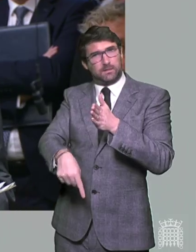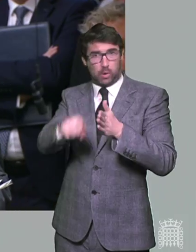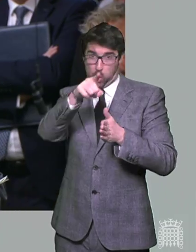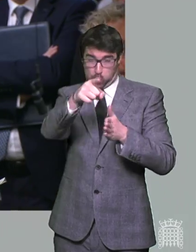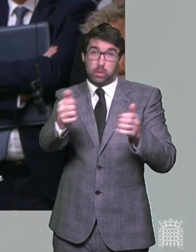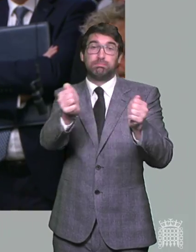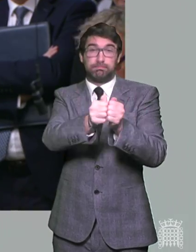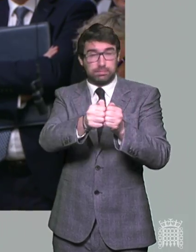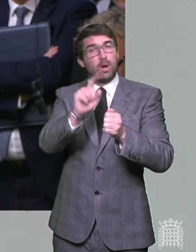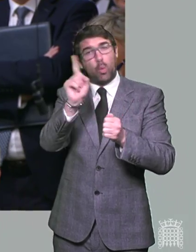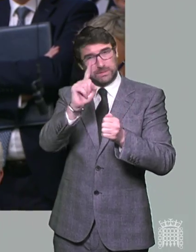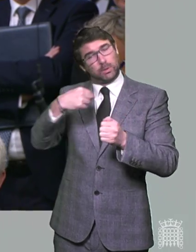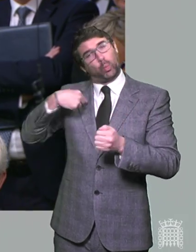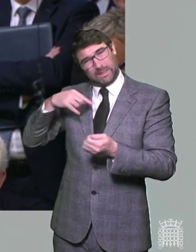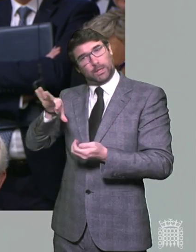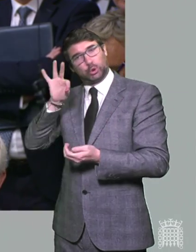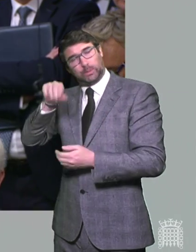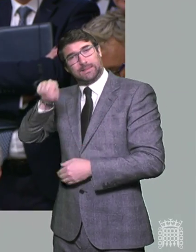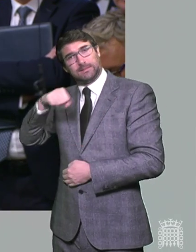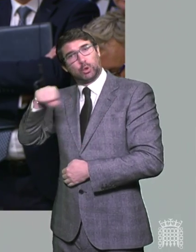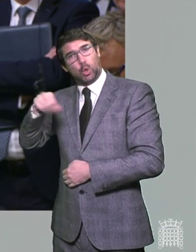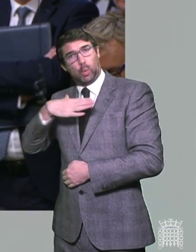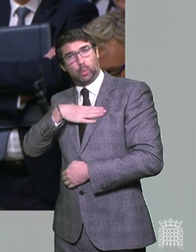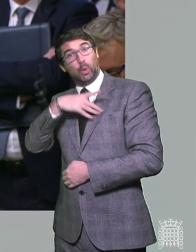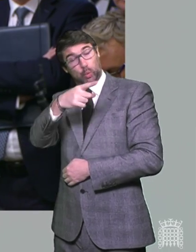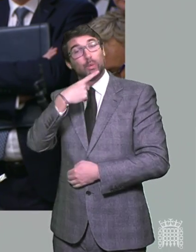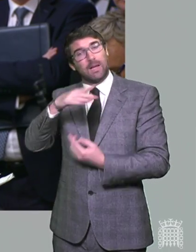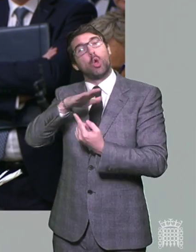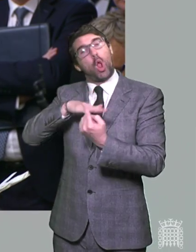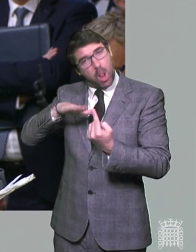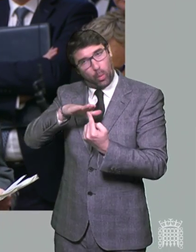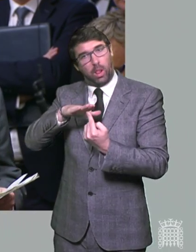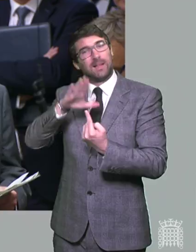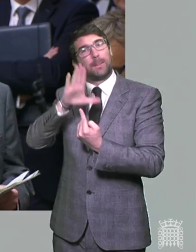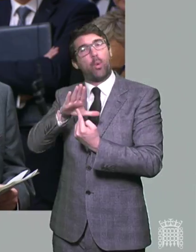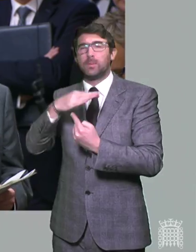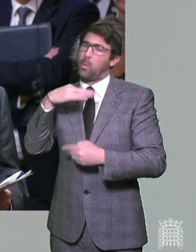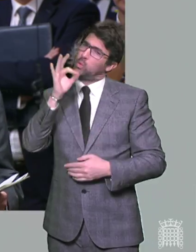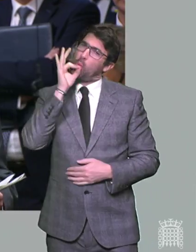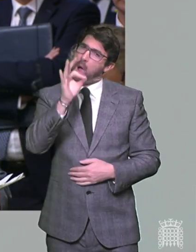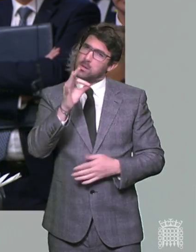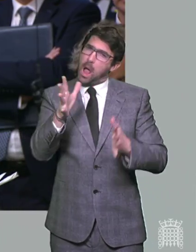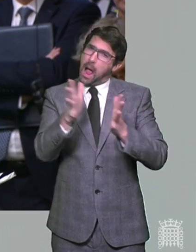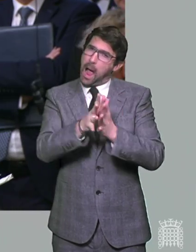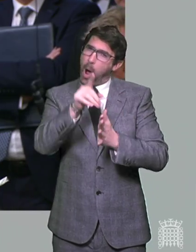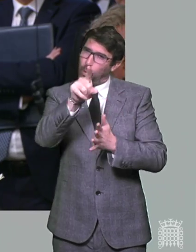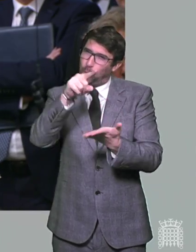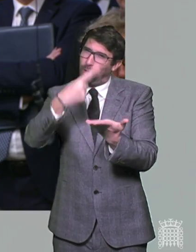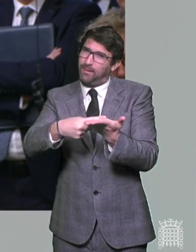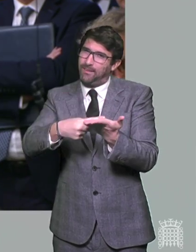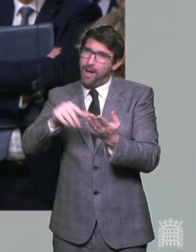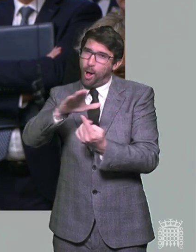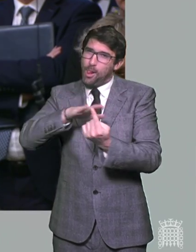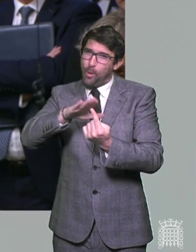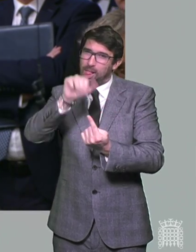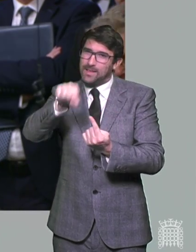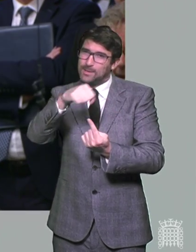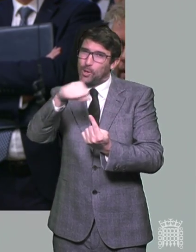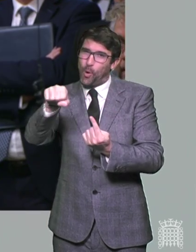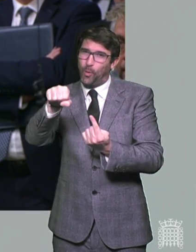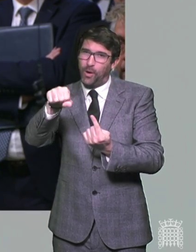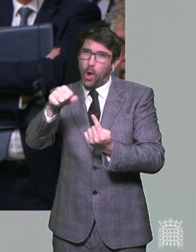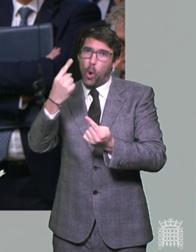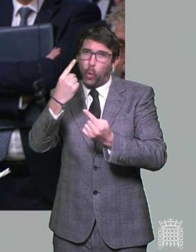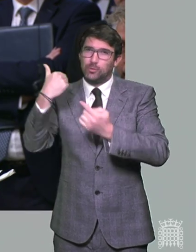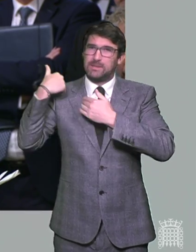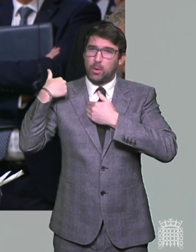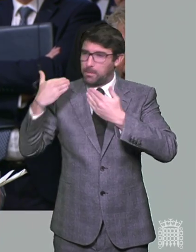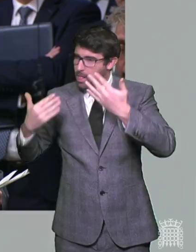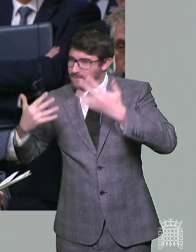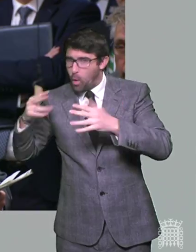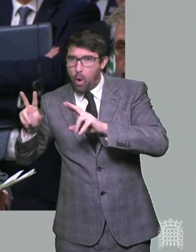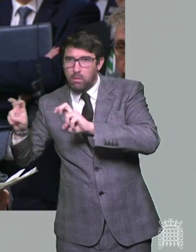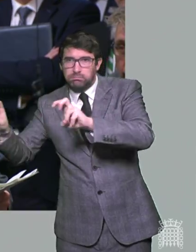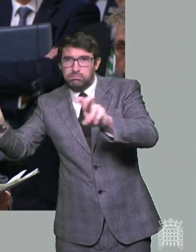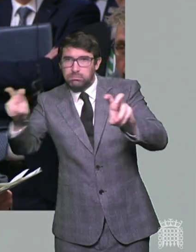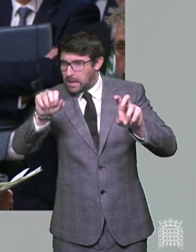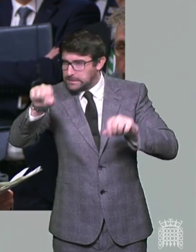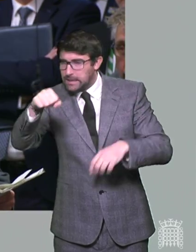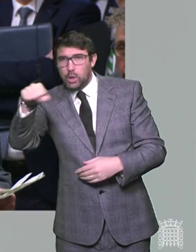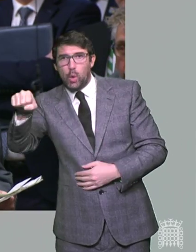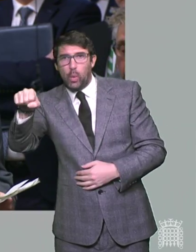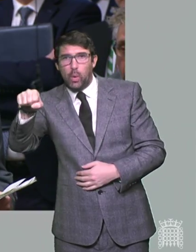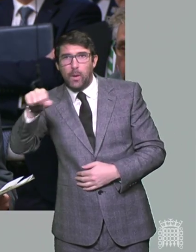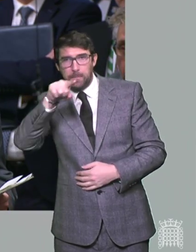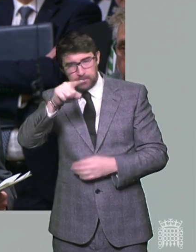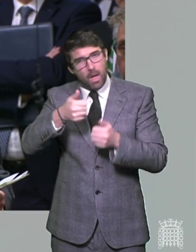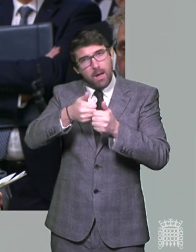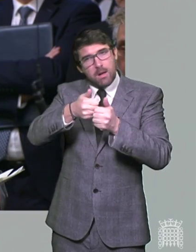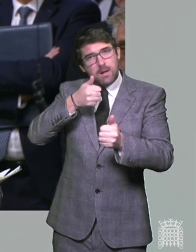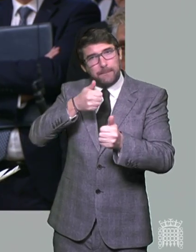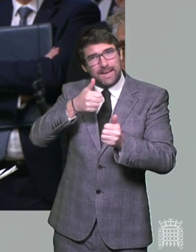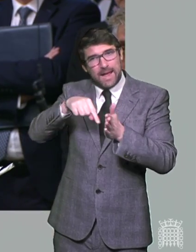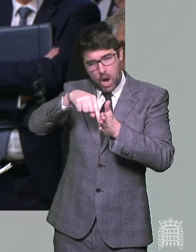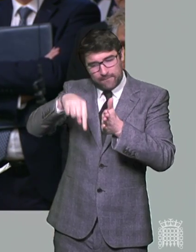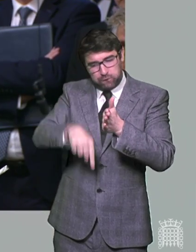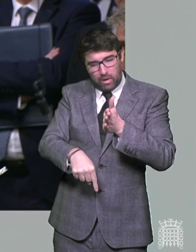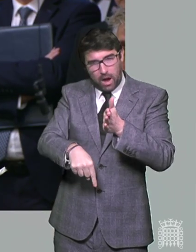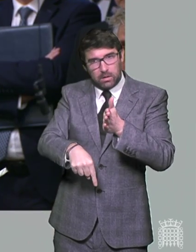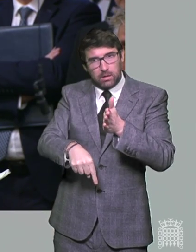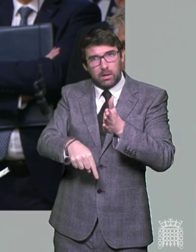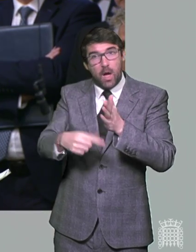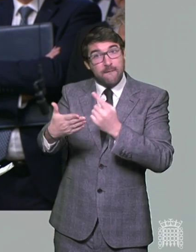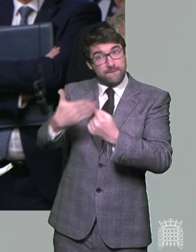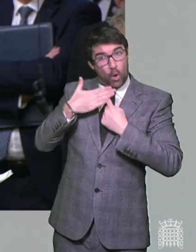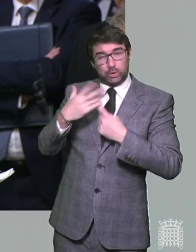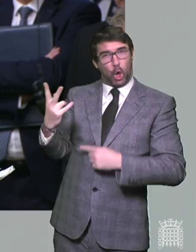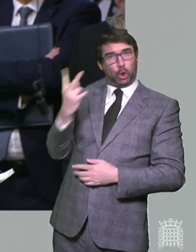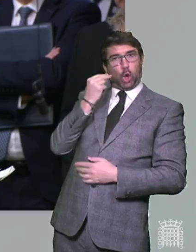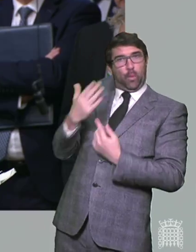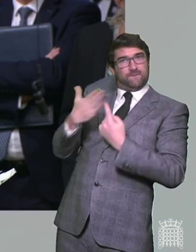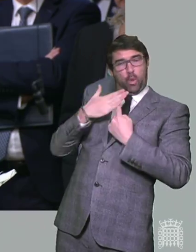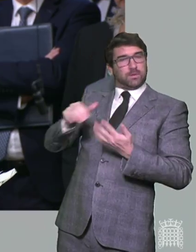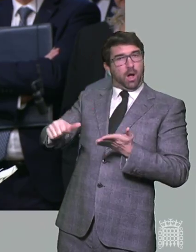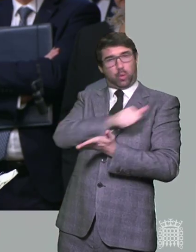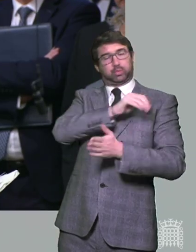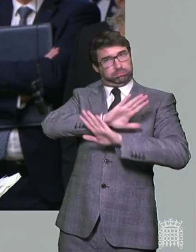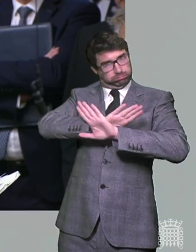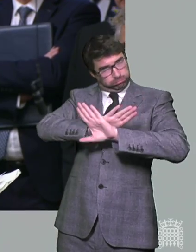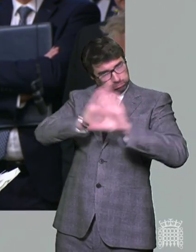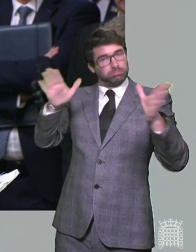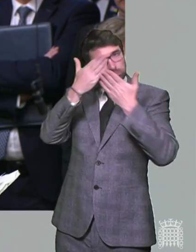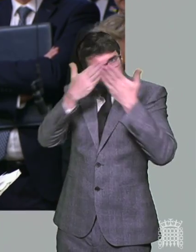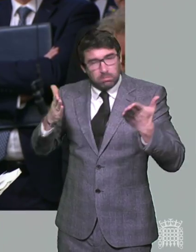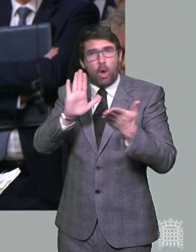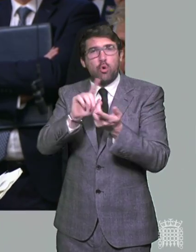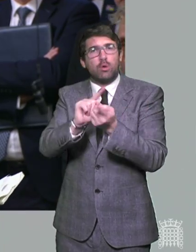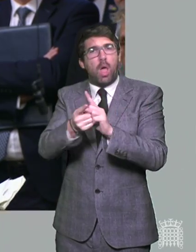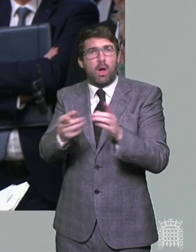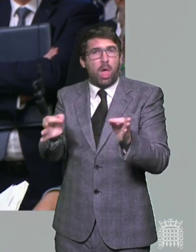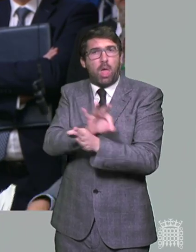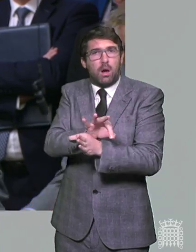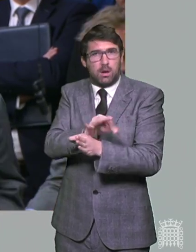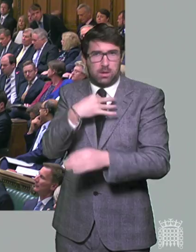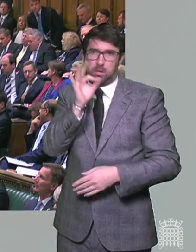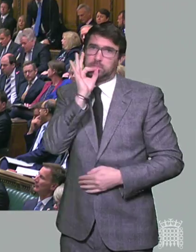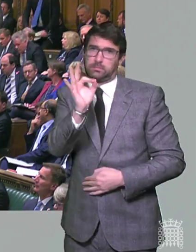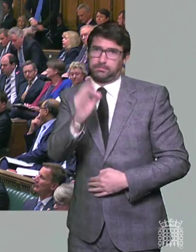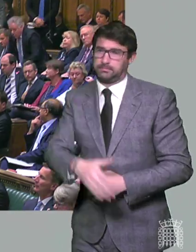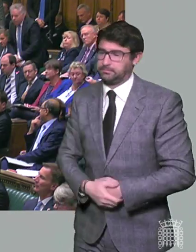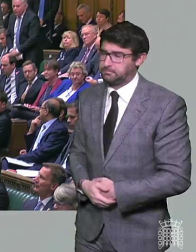Will the Prime Minister assure me that local consent will be measured independently and transparently, that in no circumstances will fracking companies be directly engaged in assessing local consent, and that if people in Fylde say no, that view and that decision will be respected and acted on by this Government?